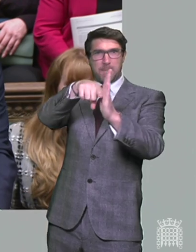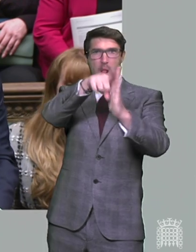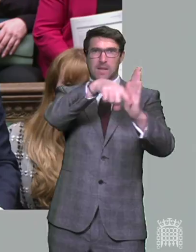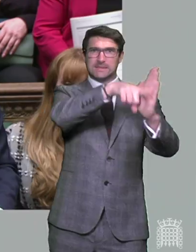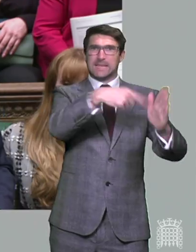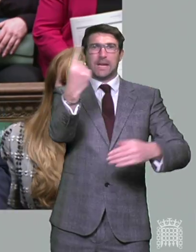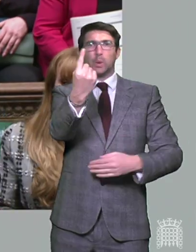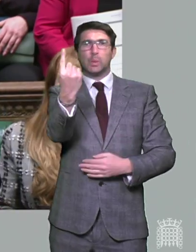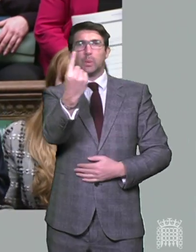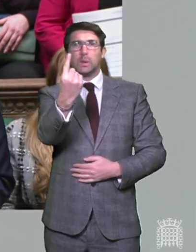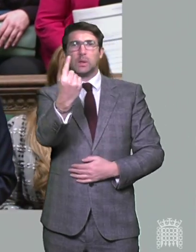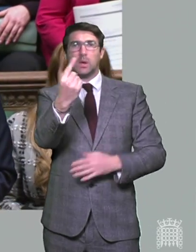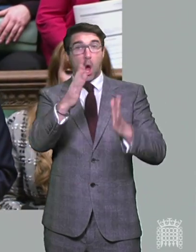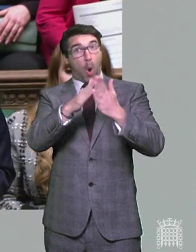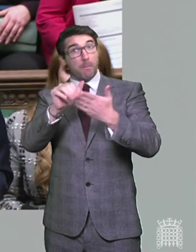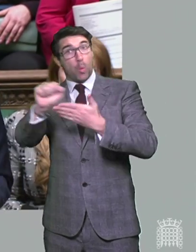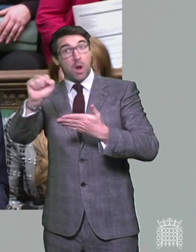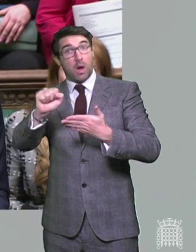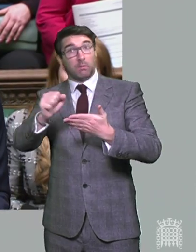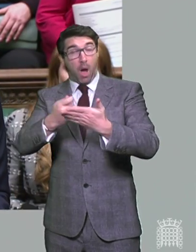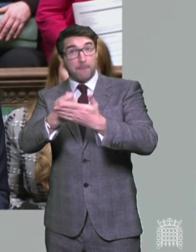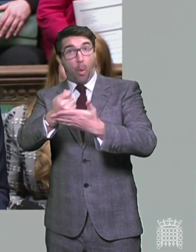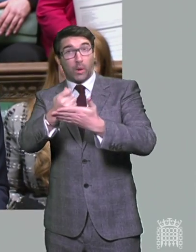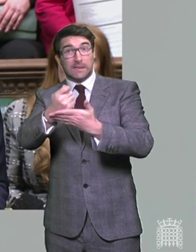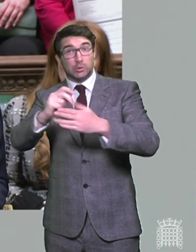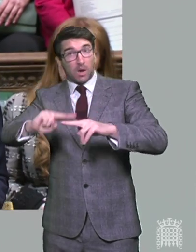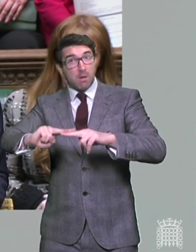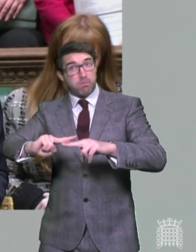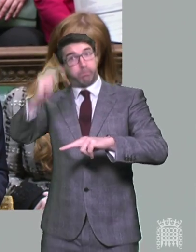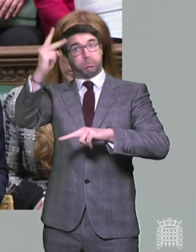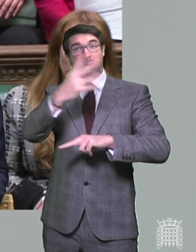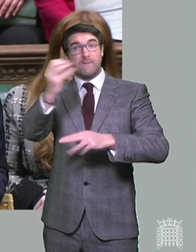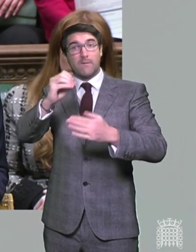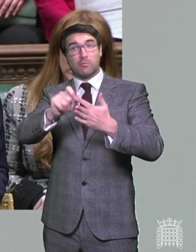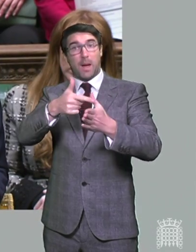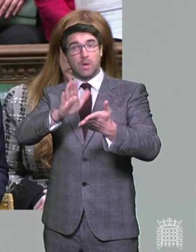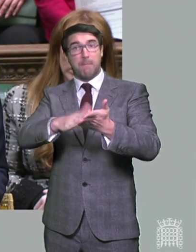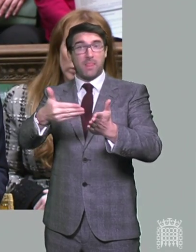Who voted for this? Not homeowners paying an extra £500 on their mortgage.